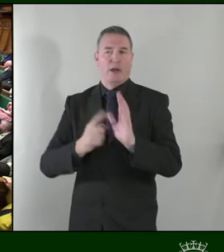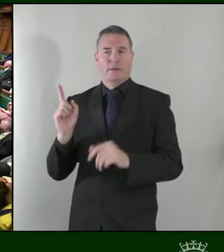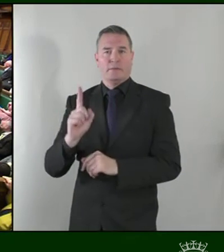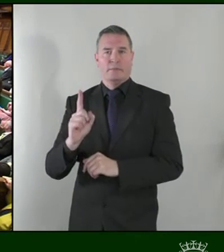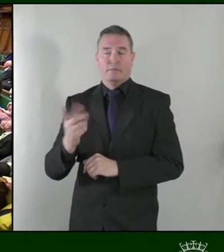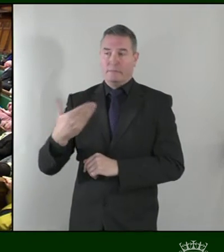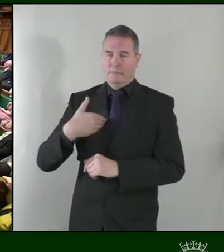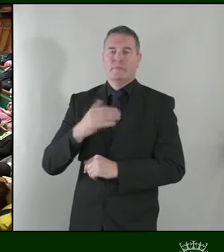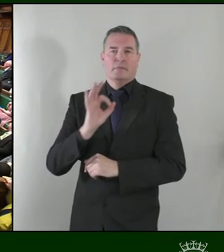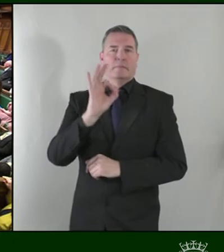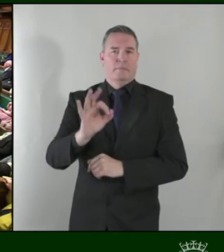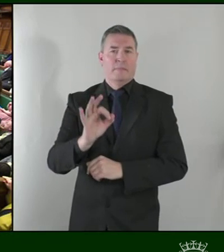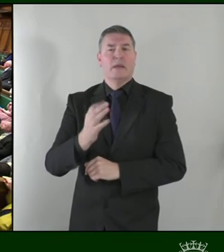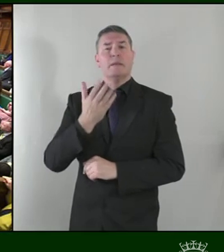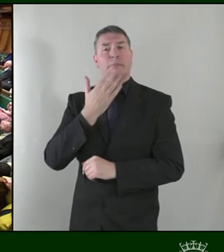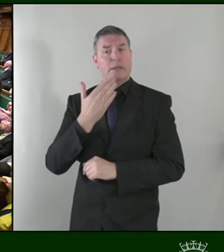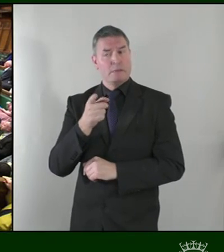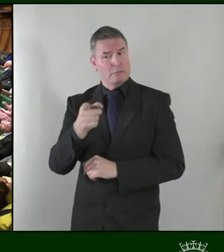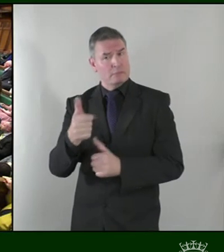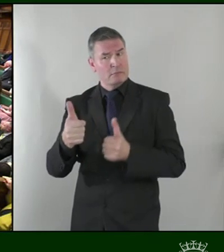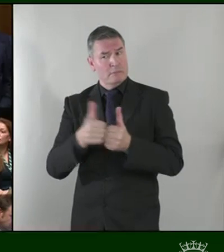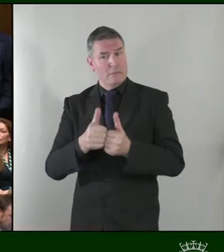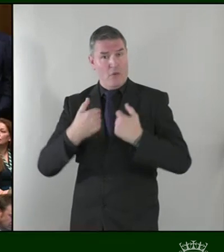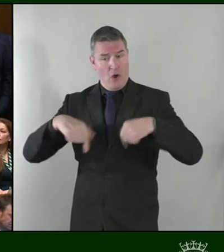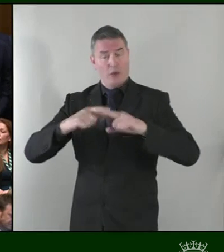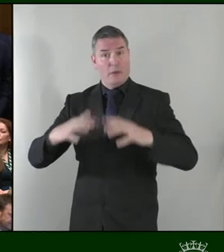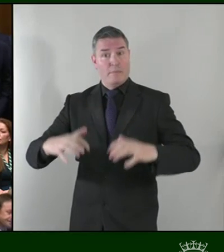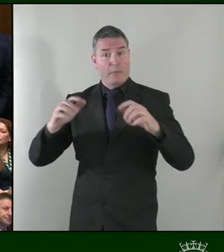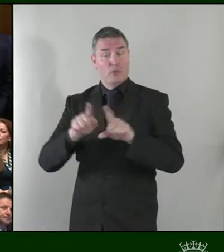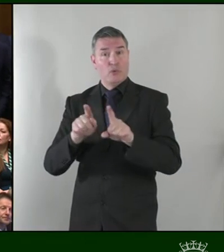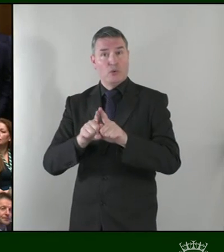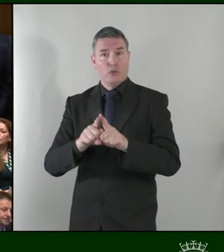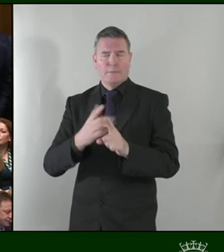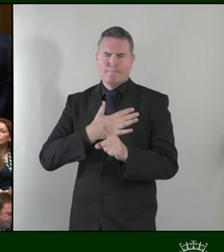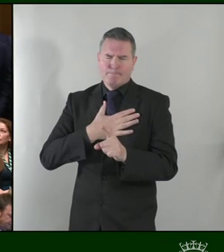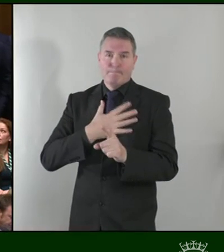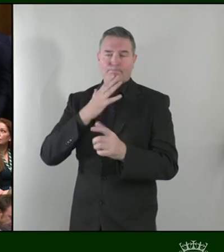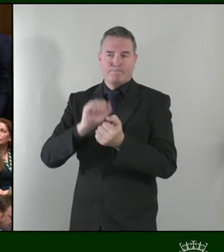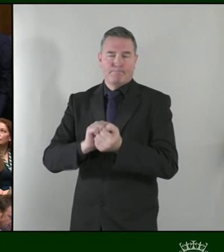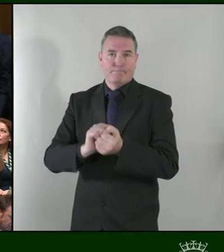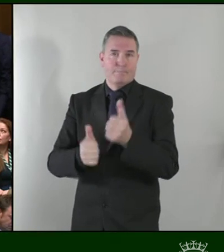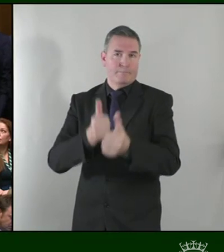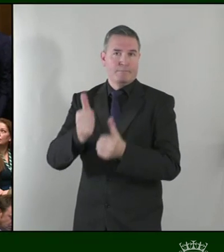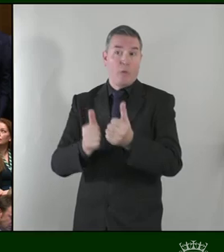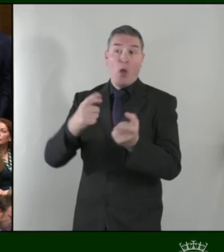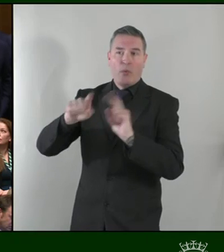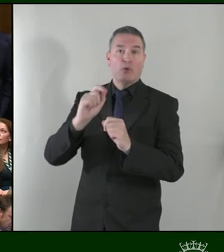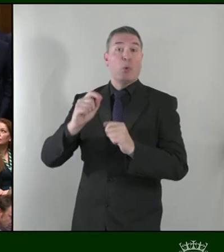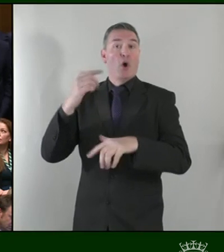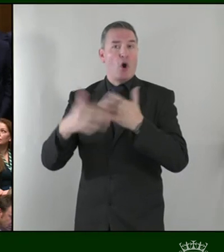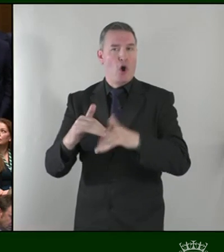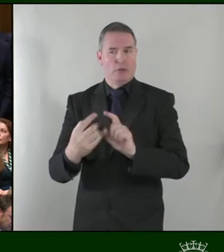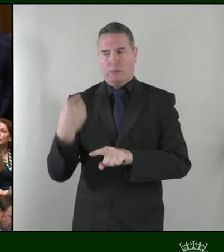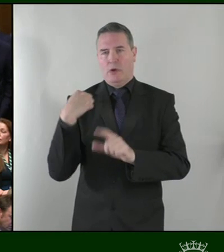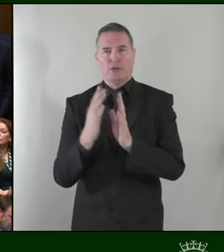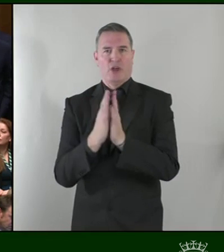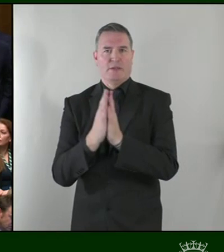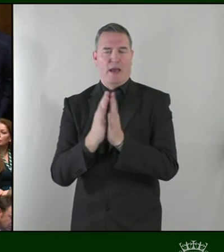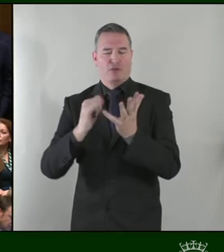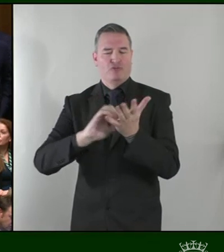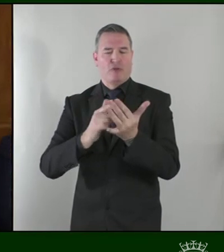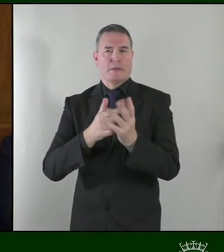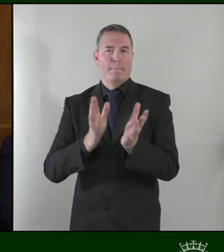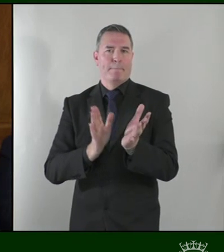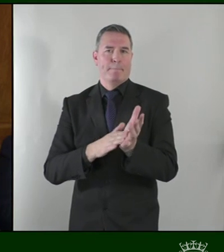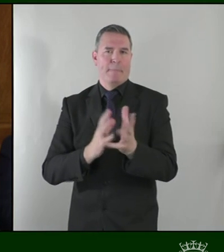Will my right honourable Friend join me in extending on behalf of the whole House our sympathy and best wishes to those injured in the Streatham attack last week?